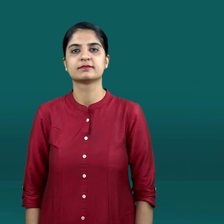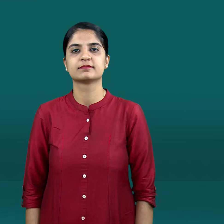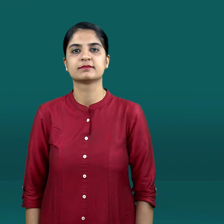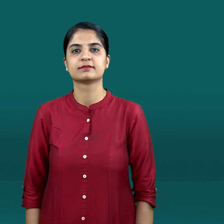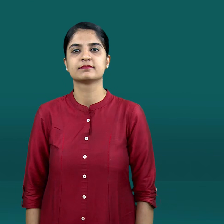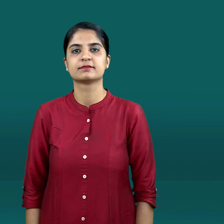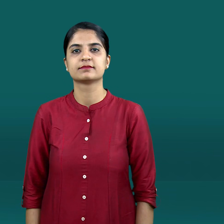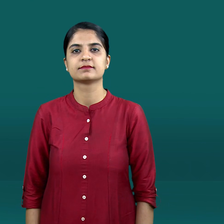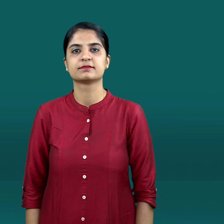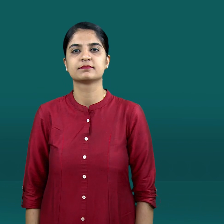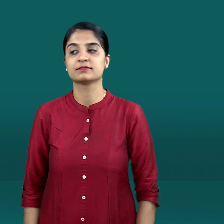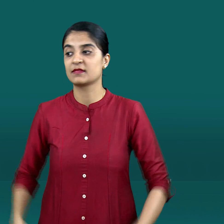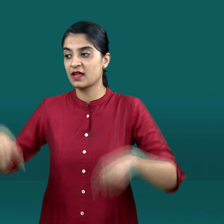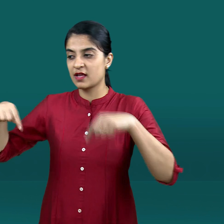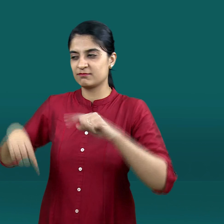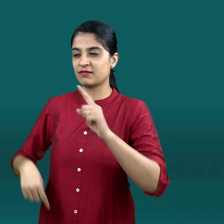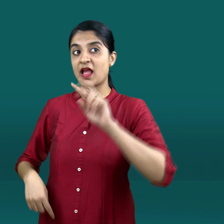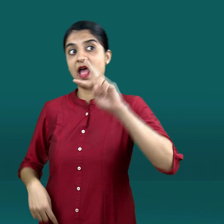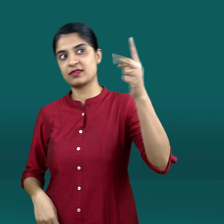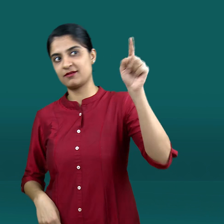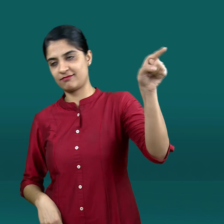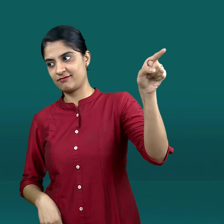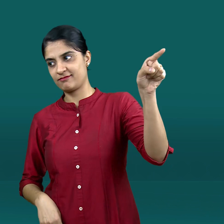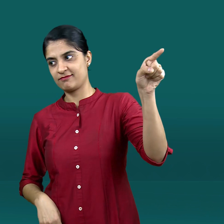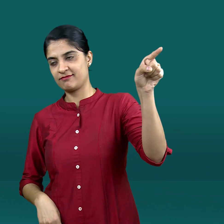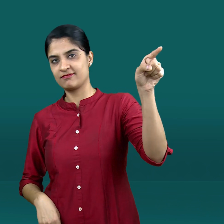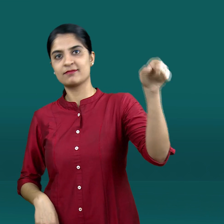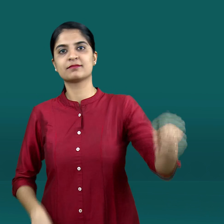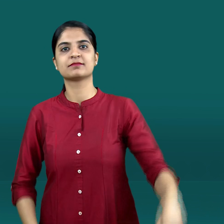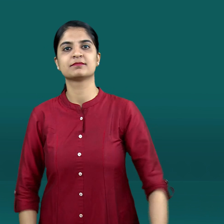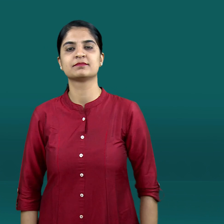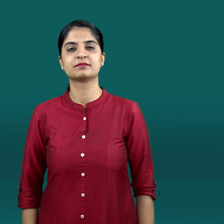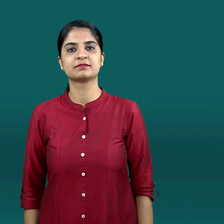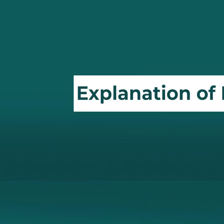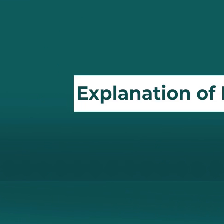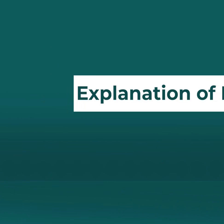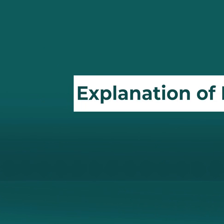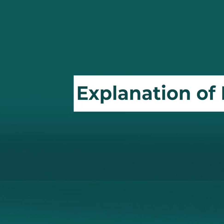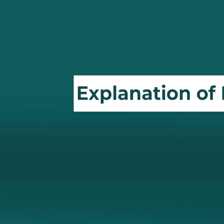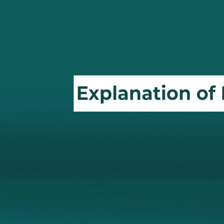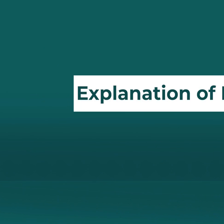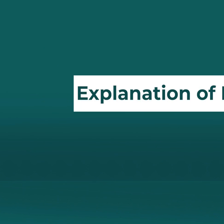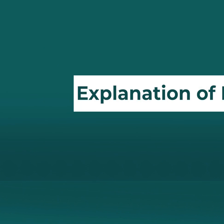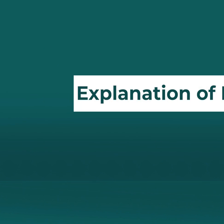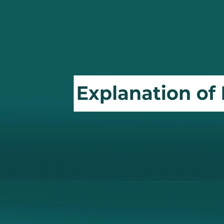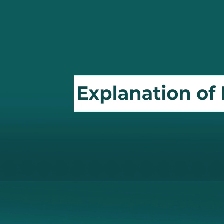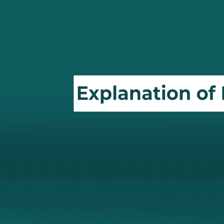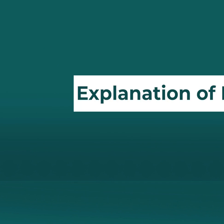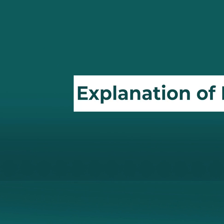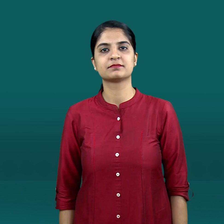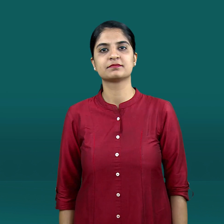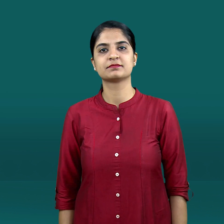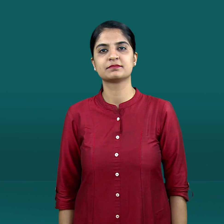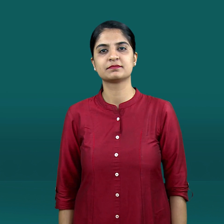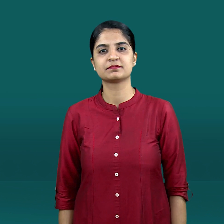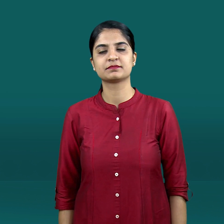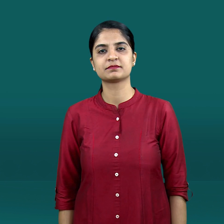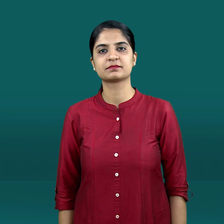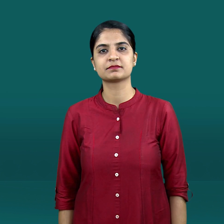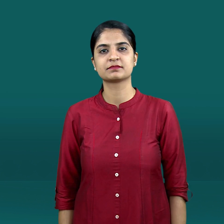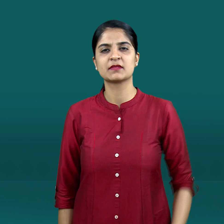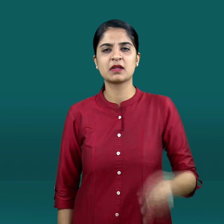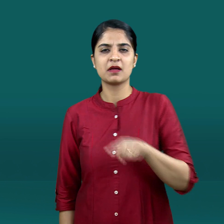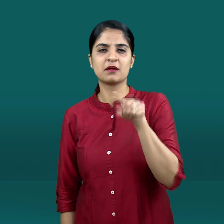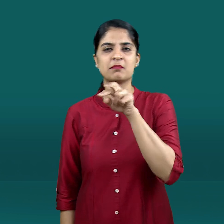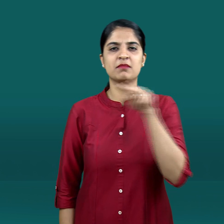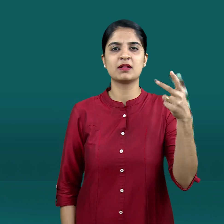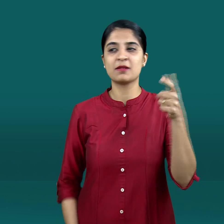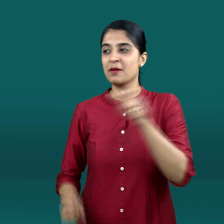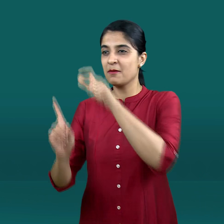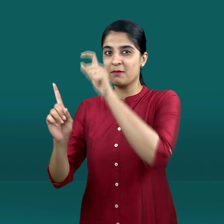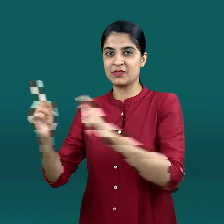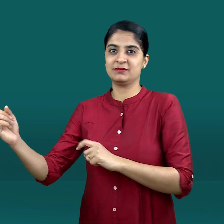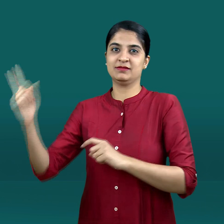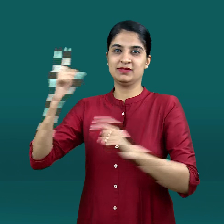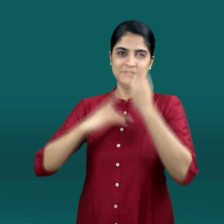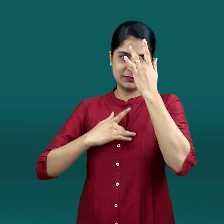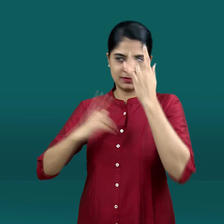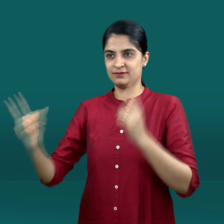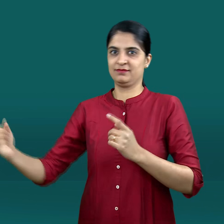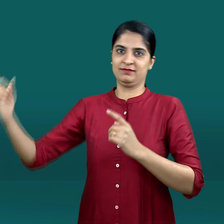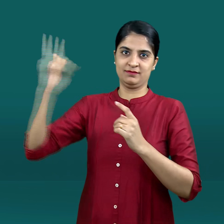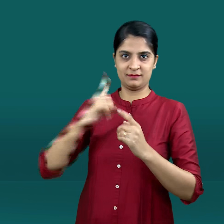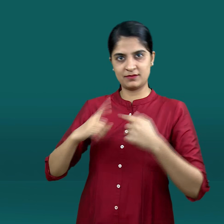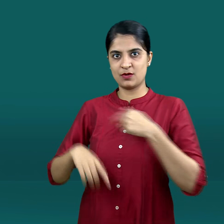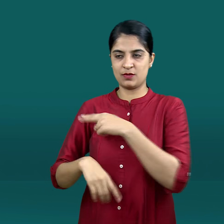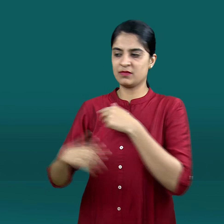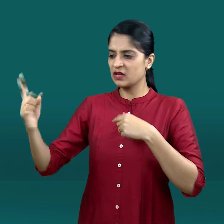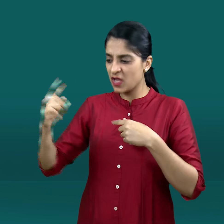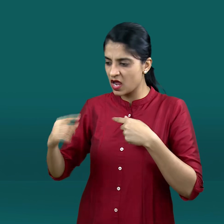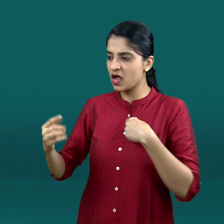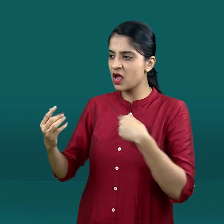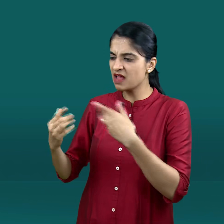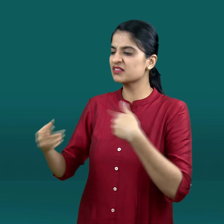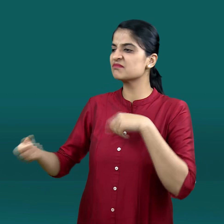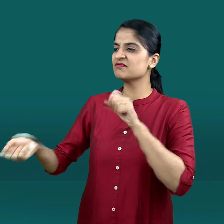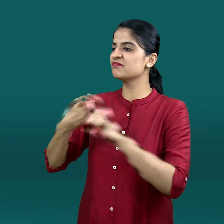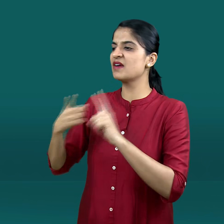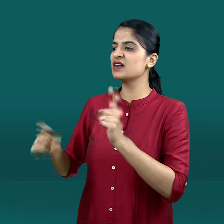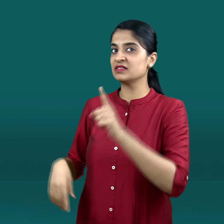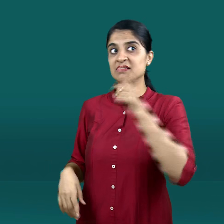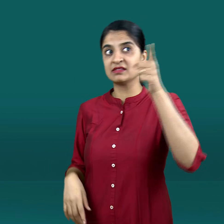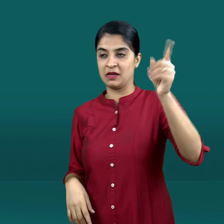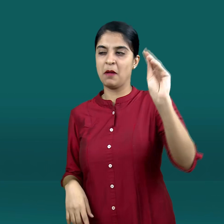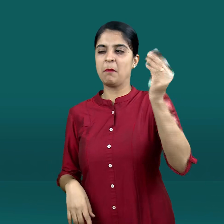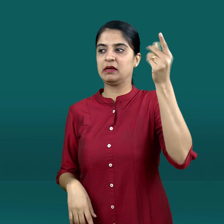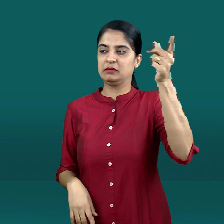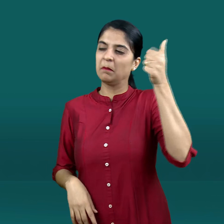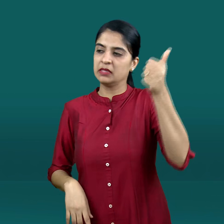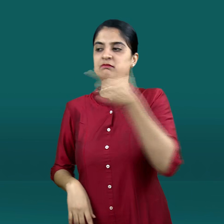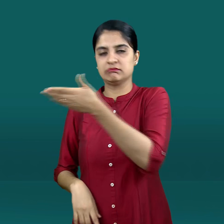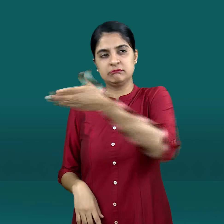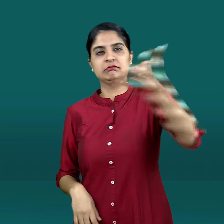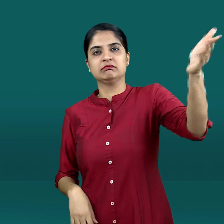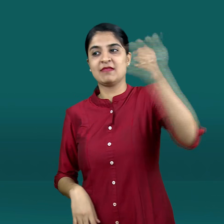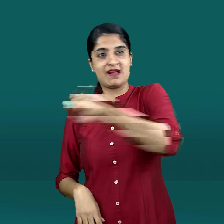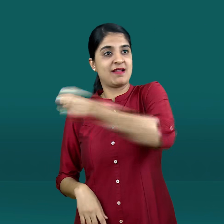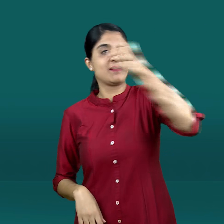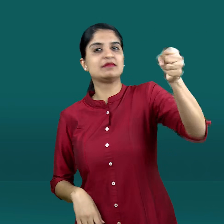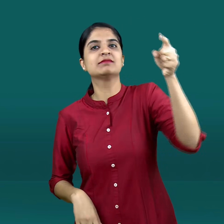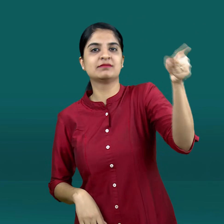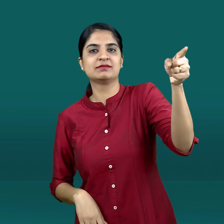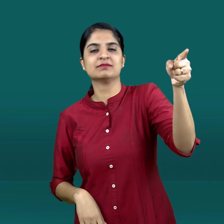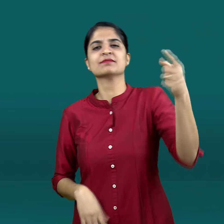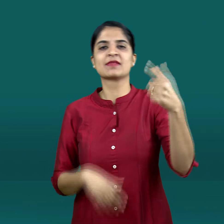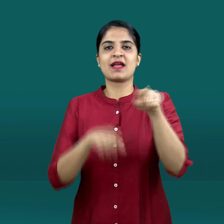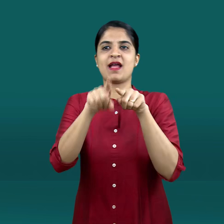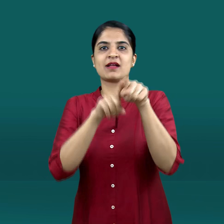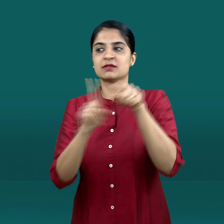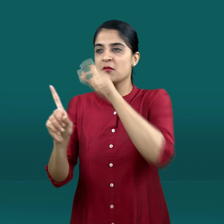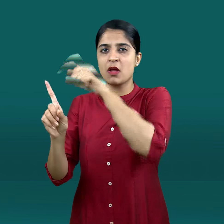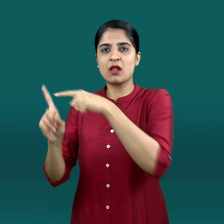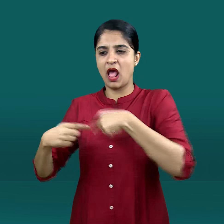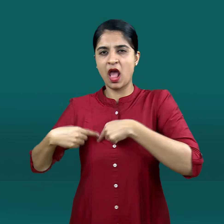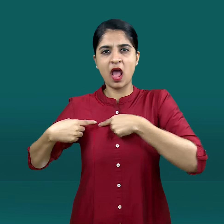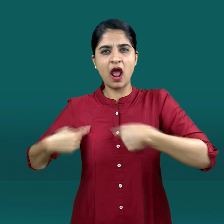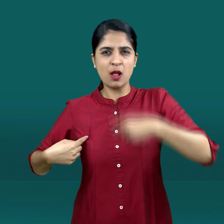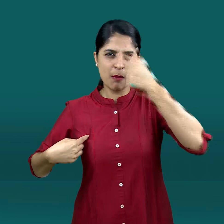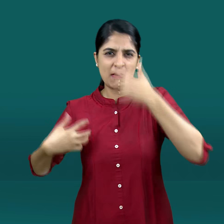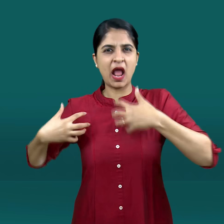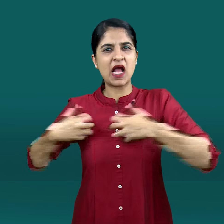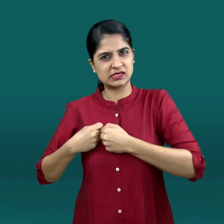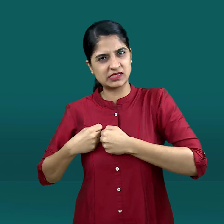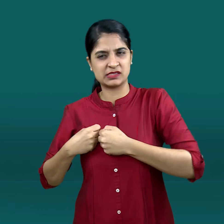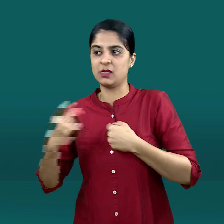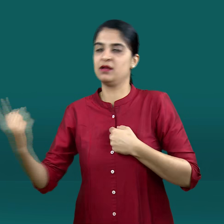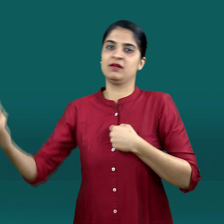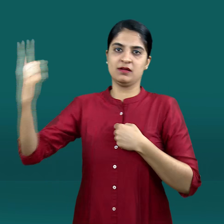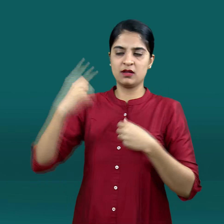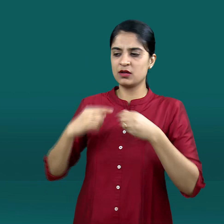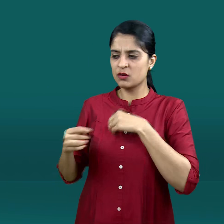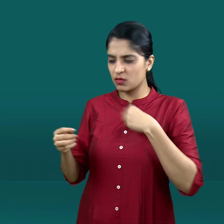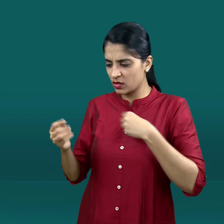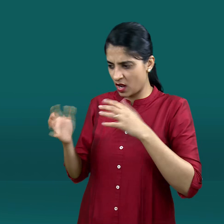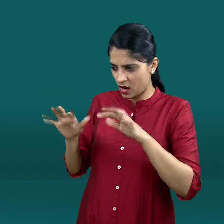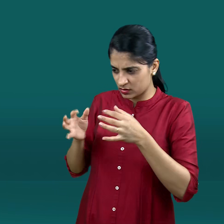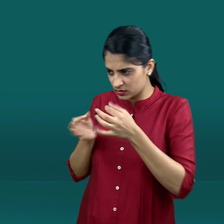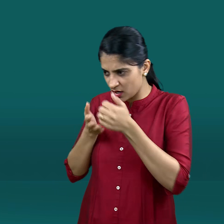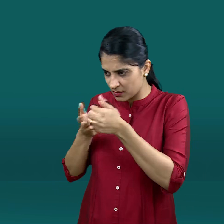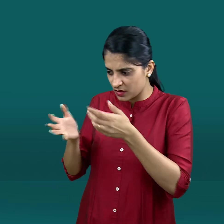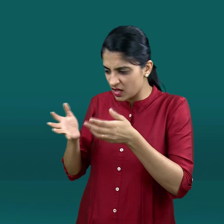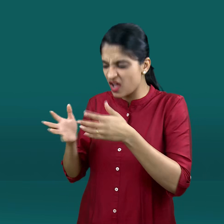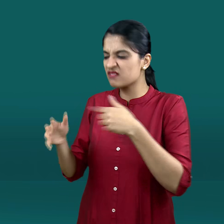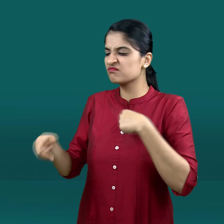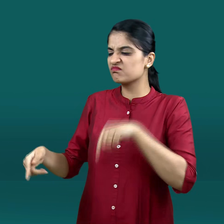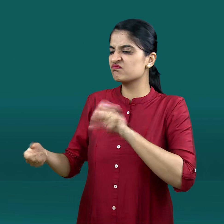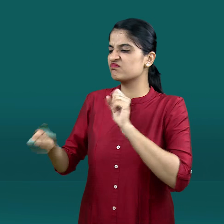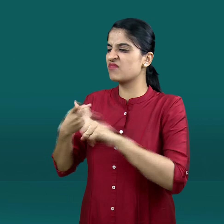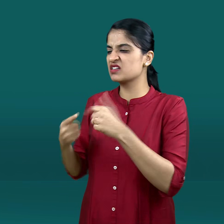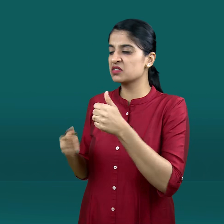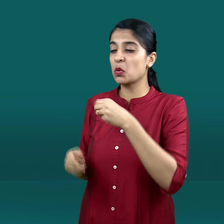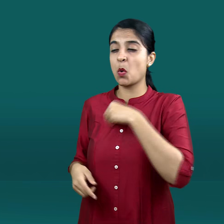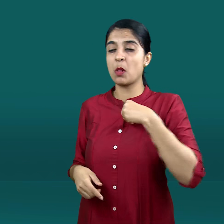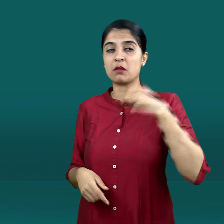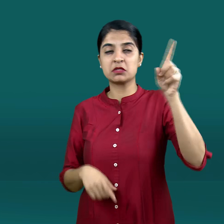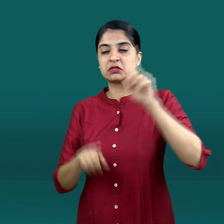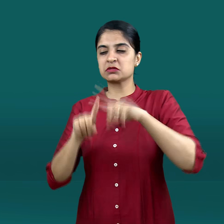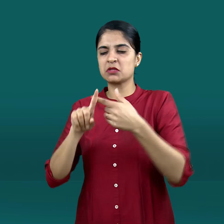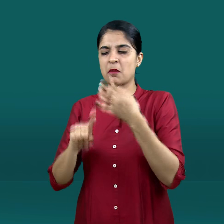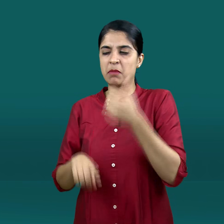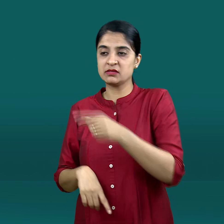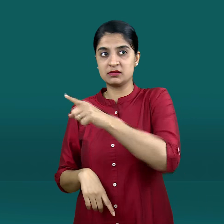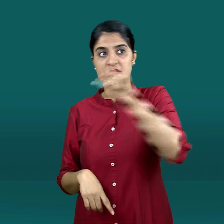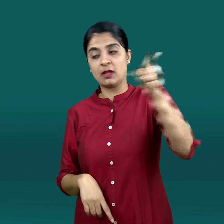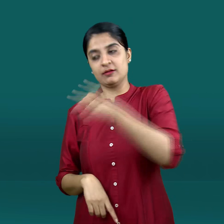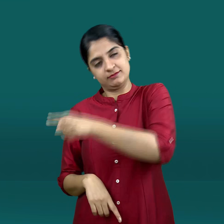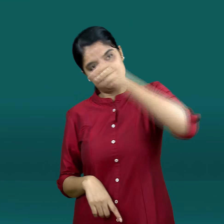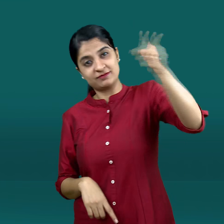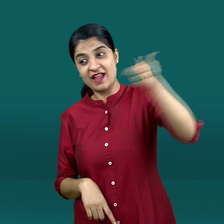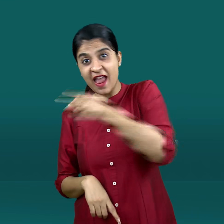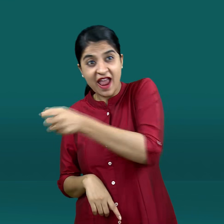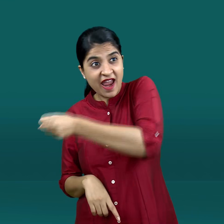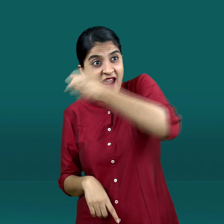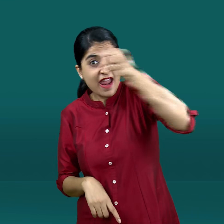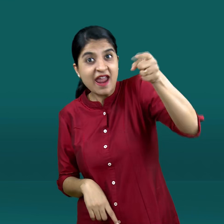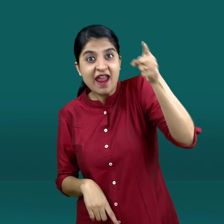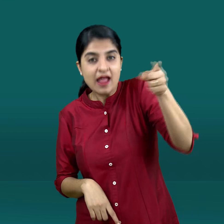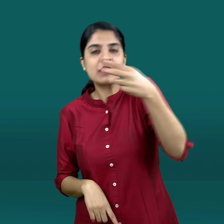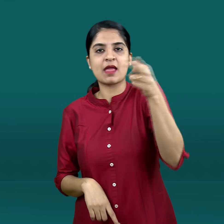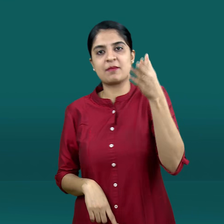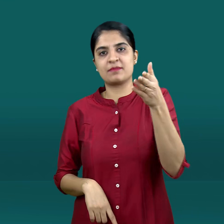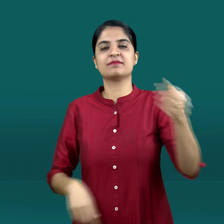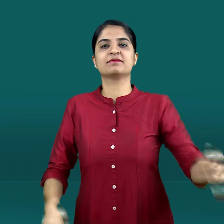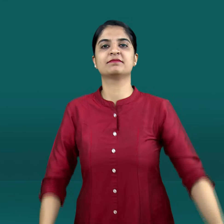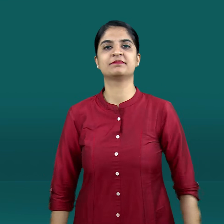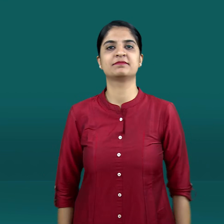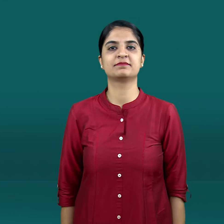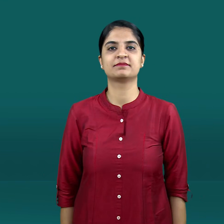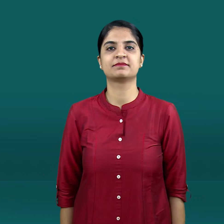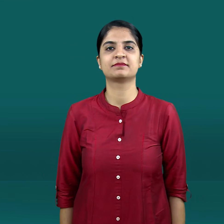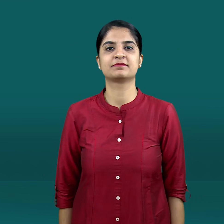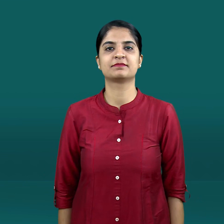Referrals